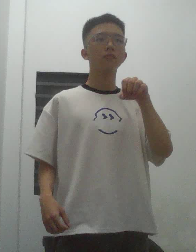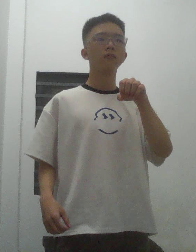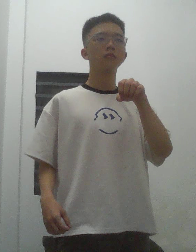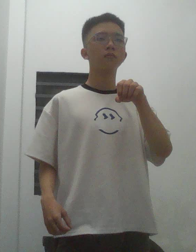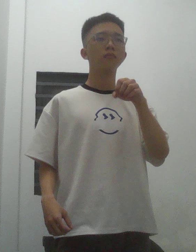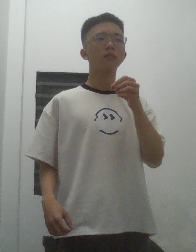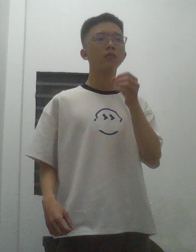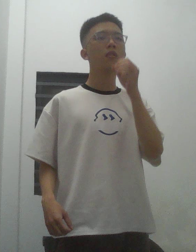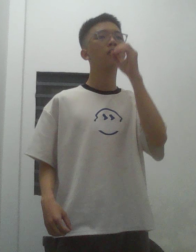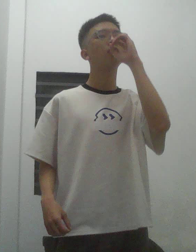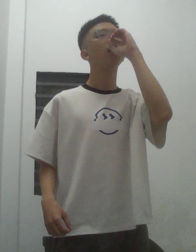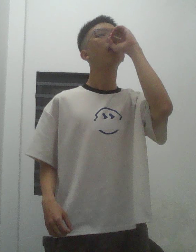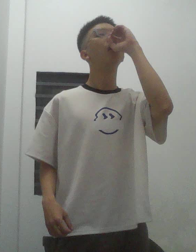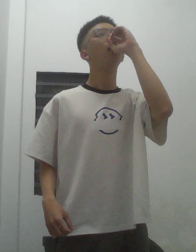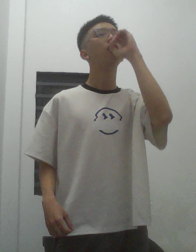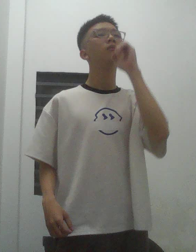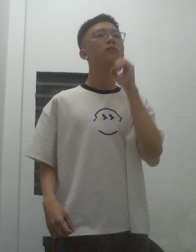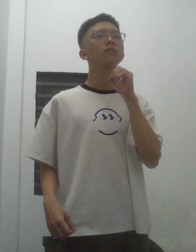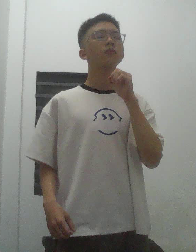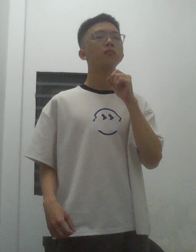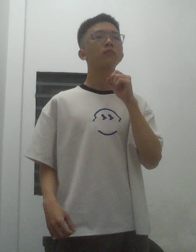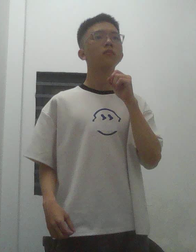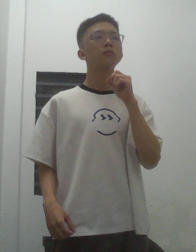uong